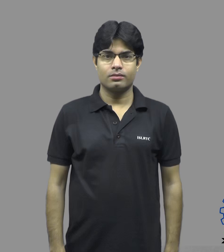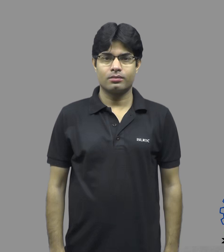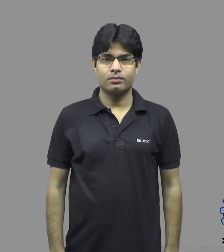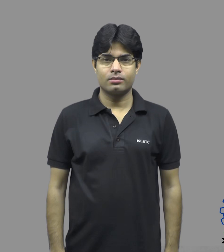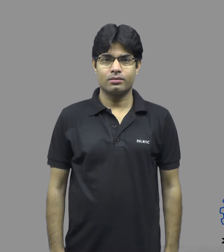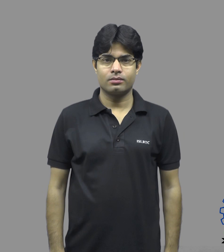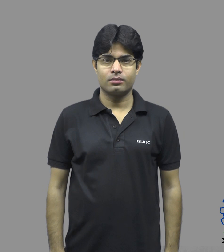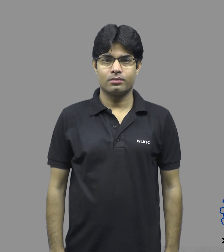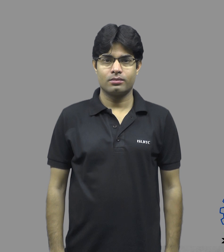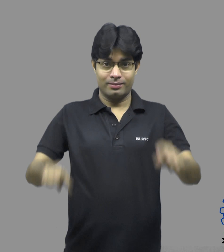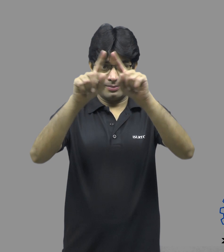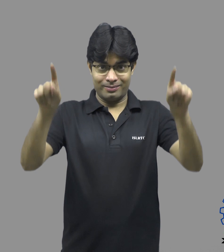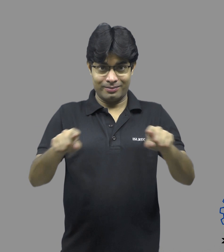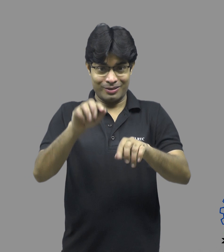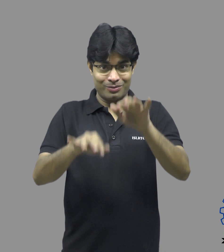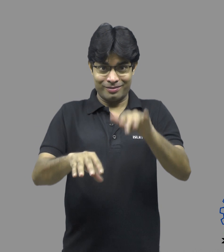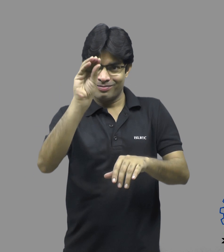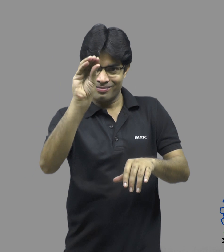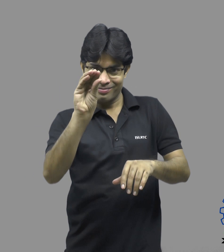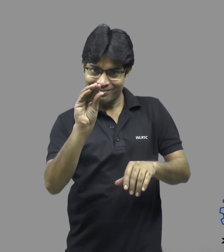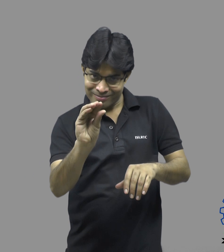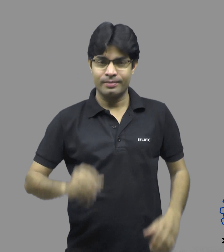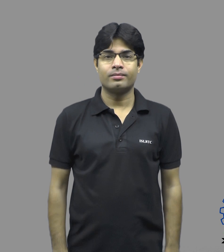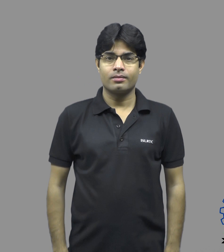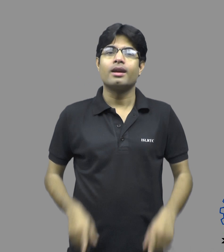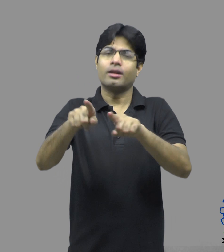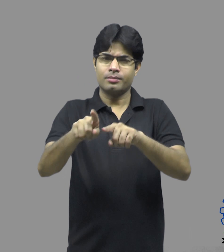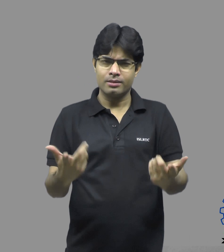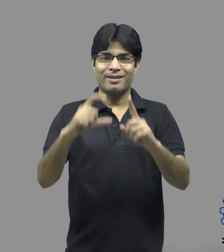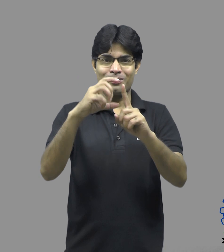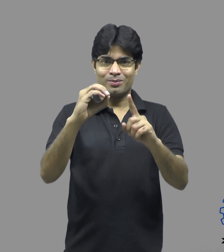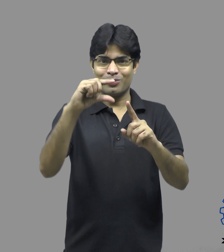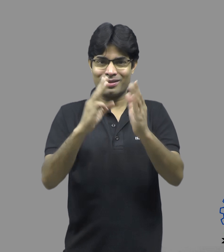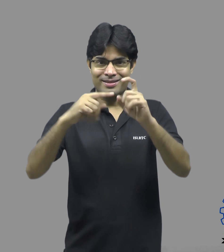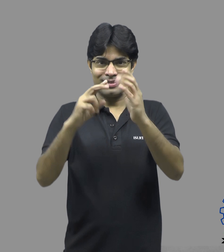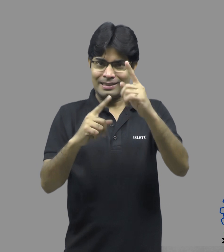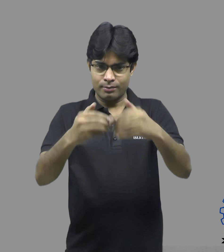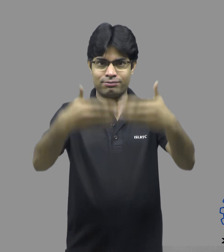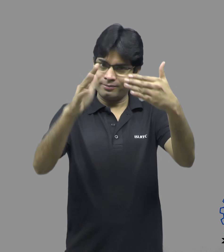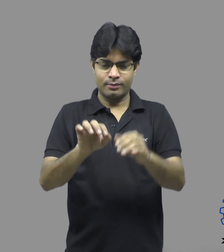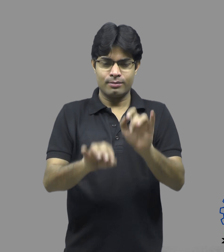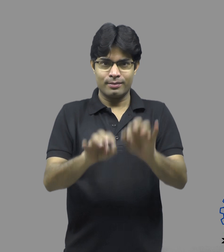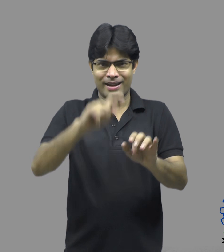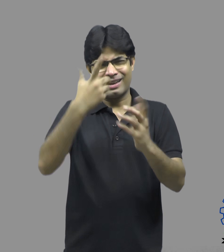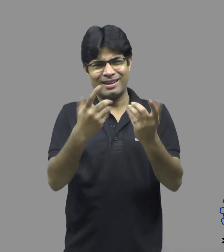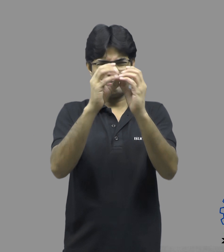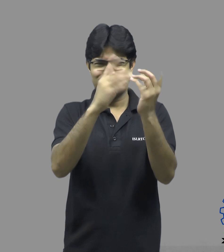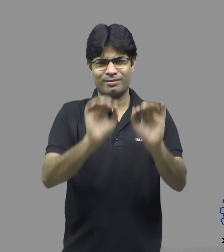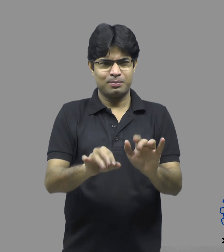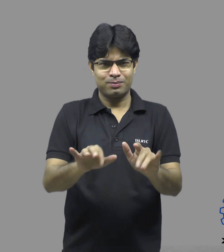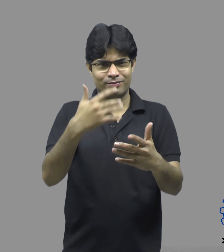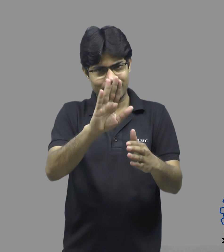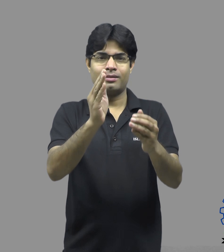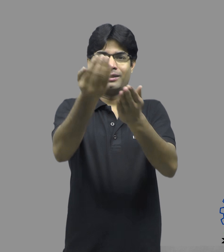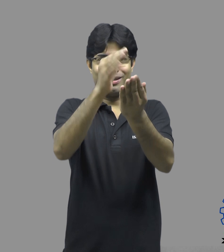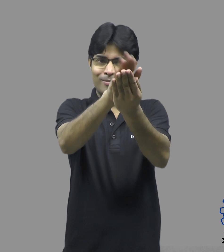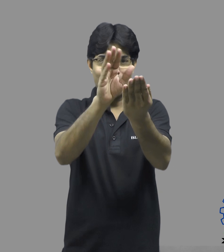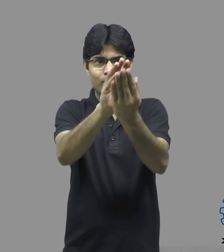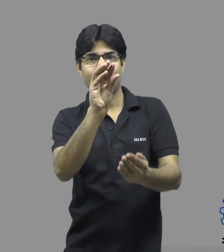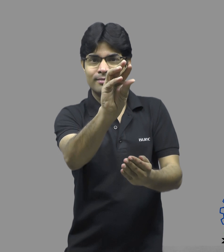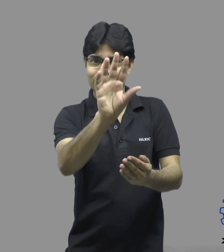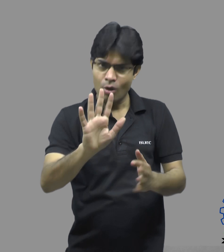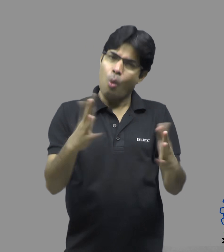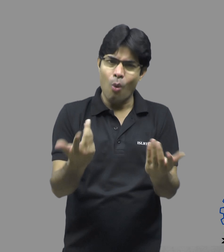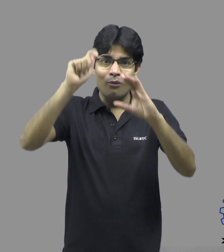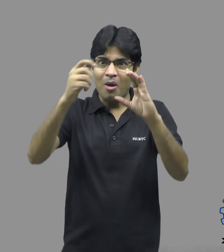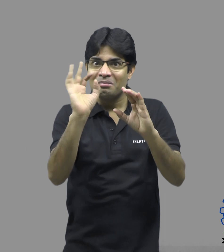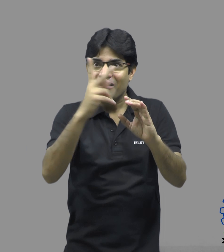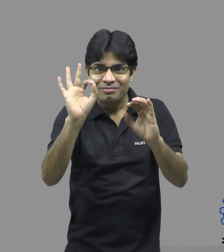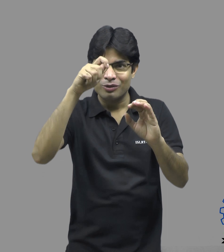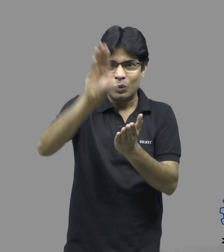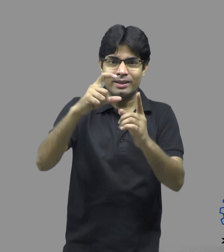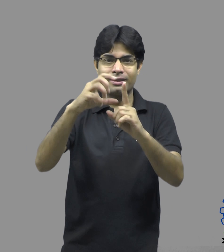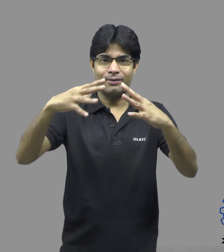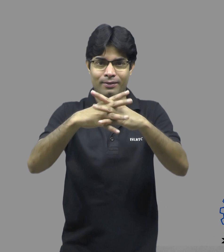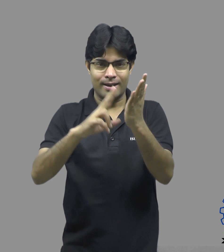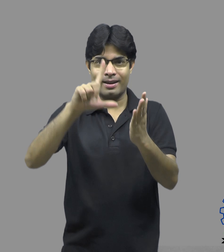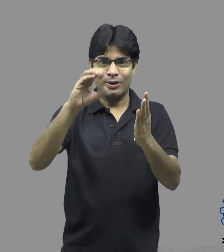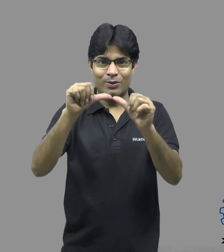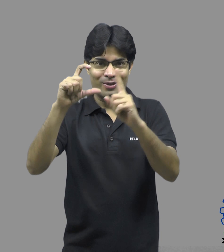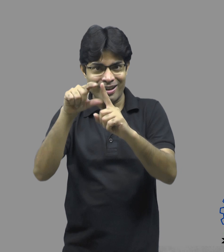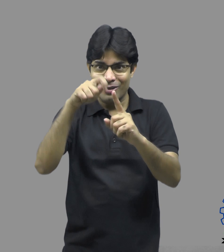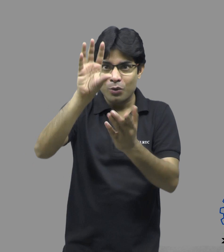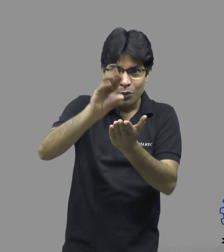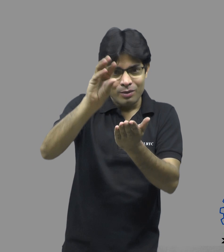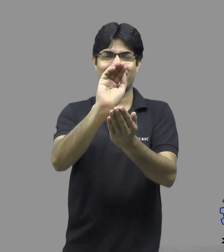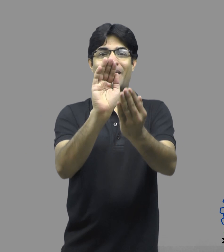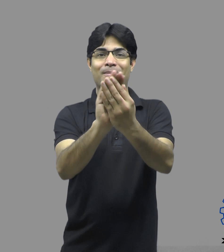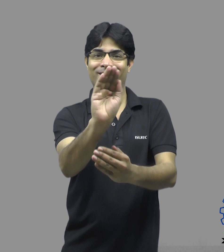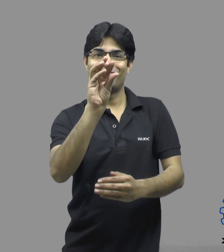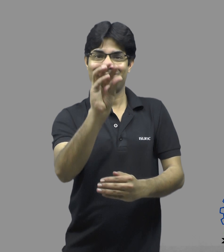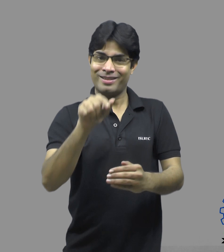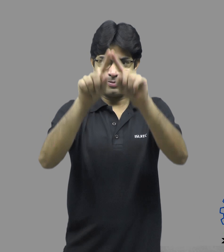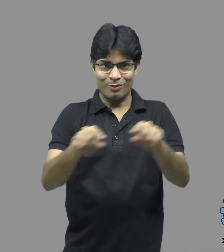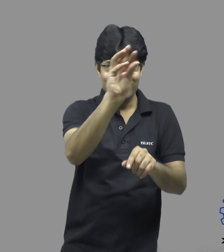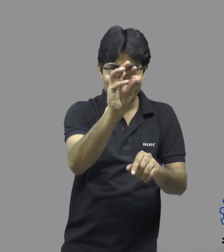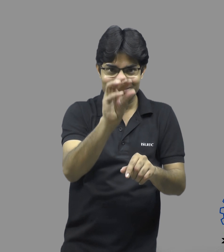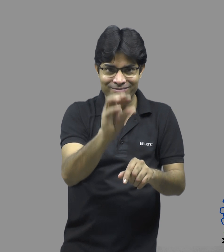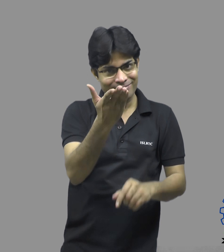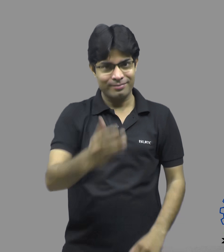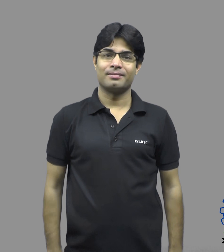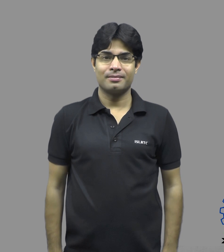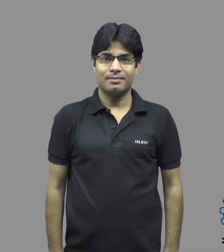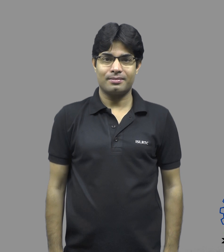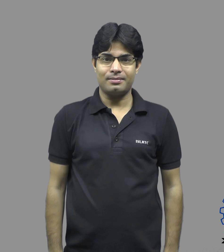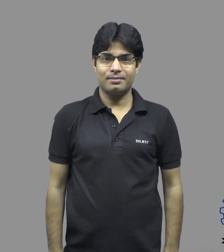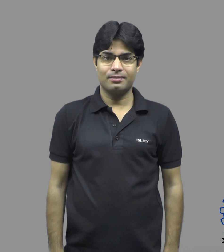Input Unit